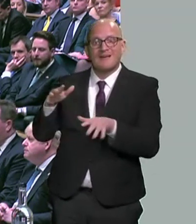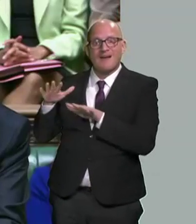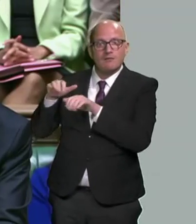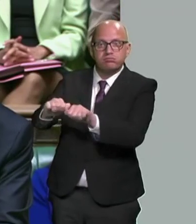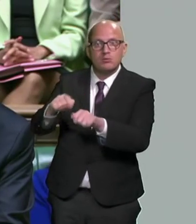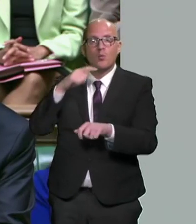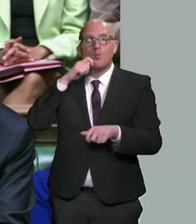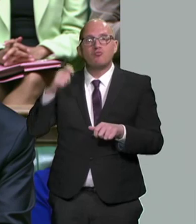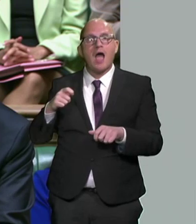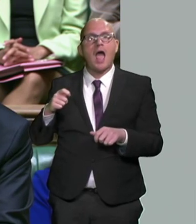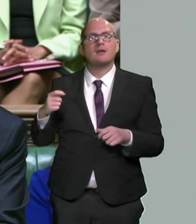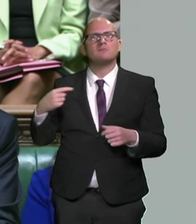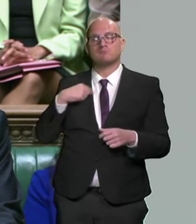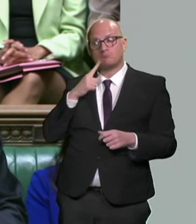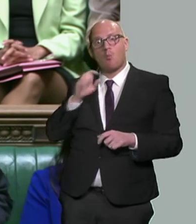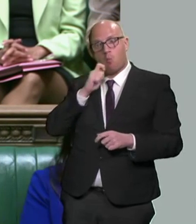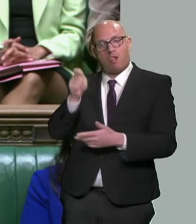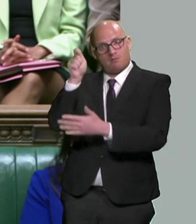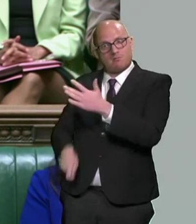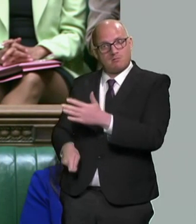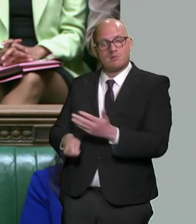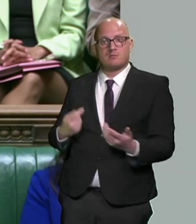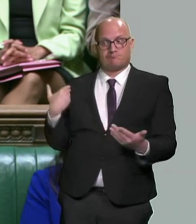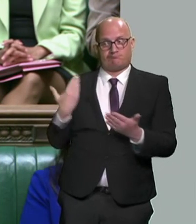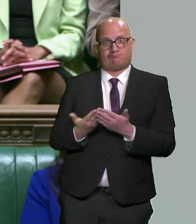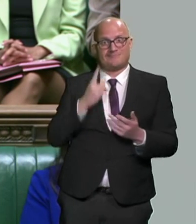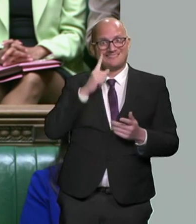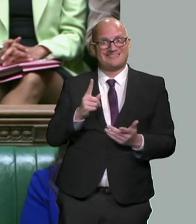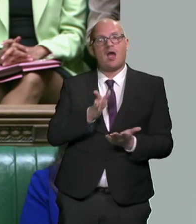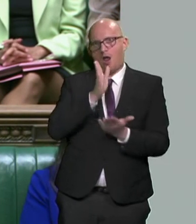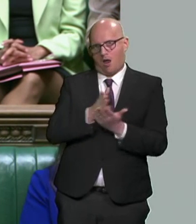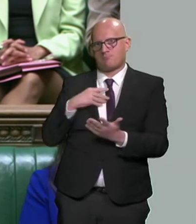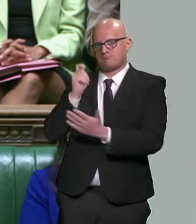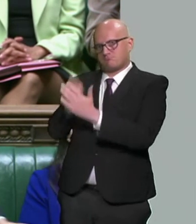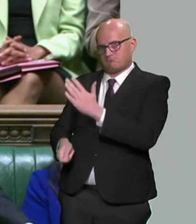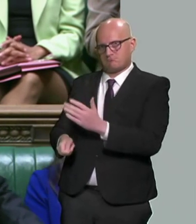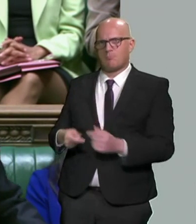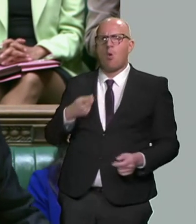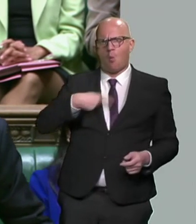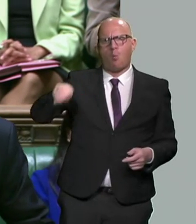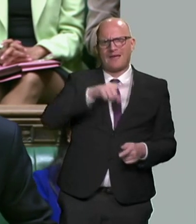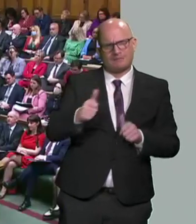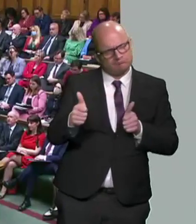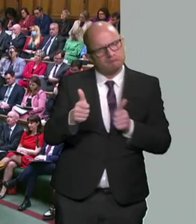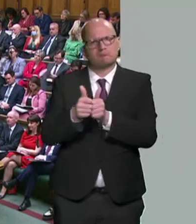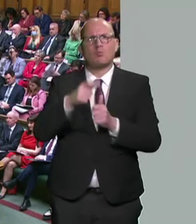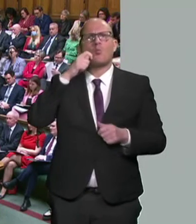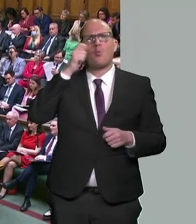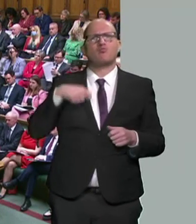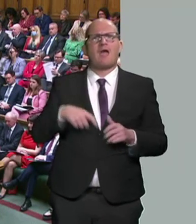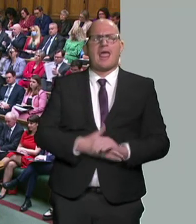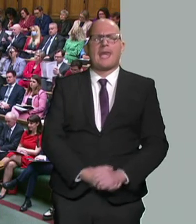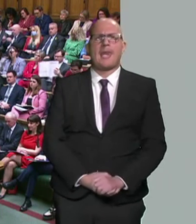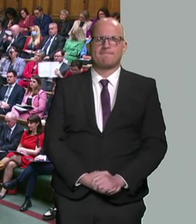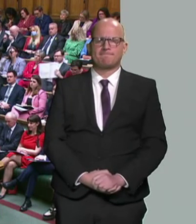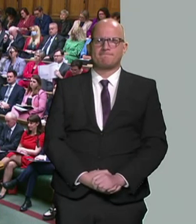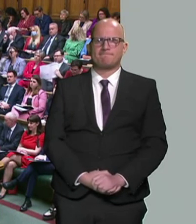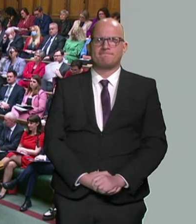I am proud to say, as the whole House will say: we stand with Ukraine.